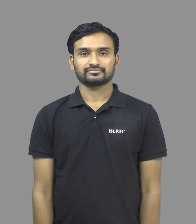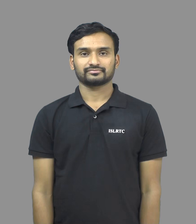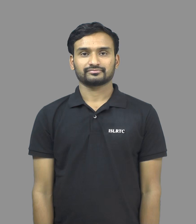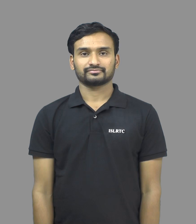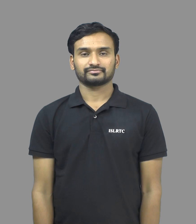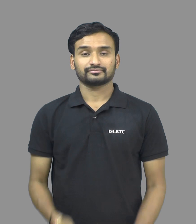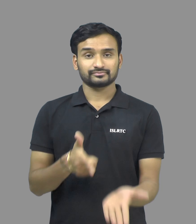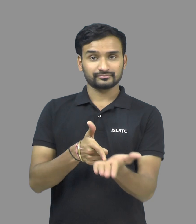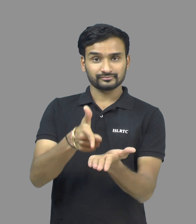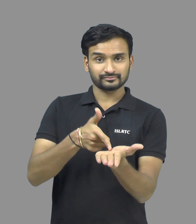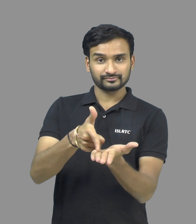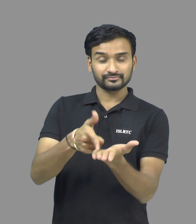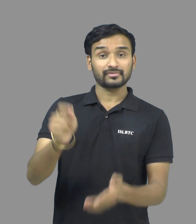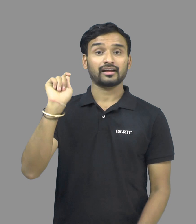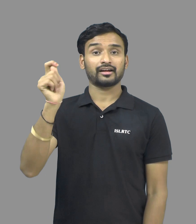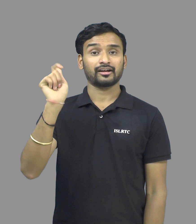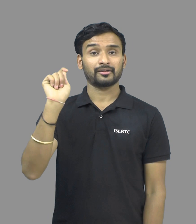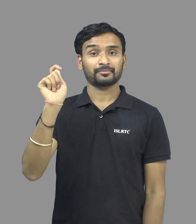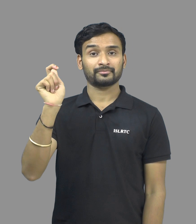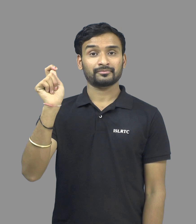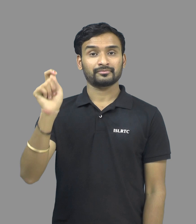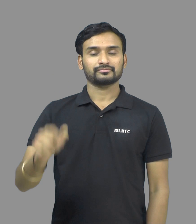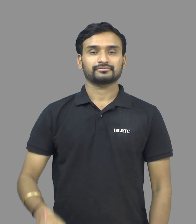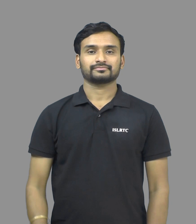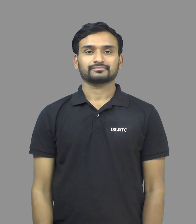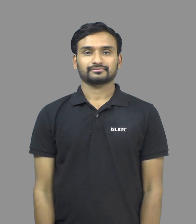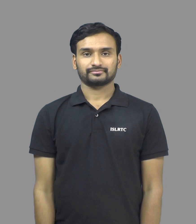Farmer